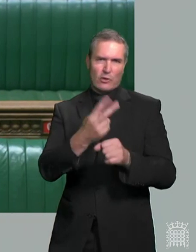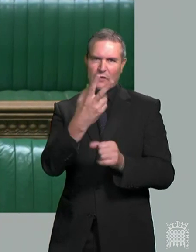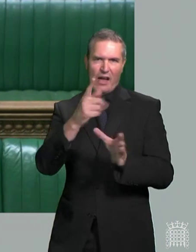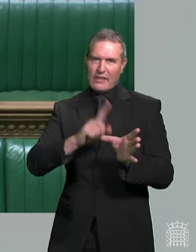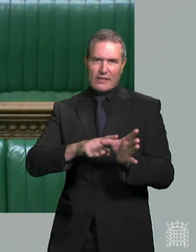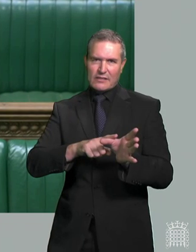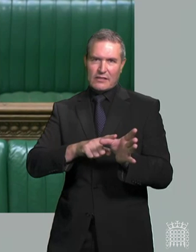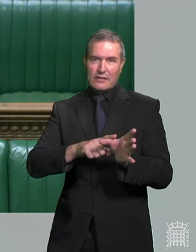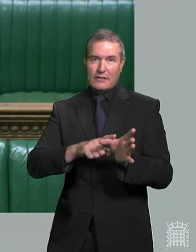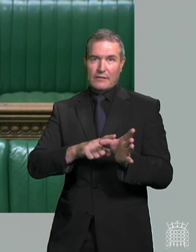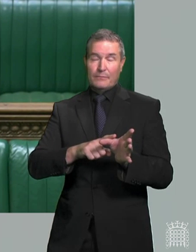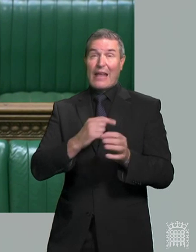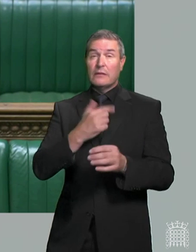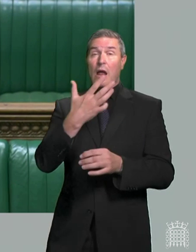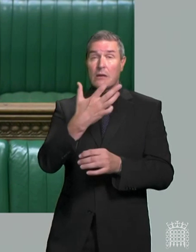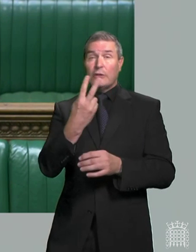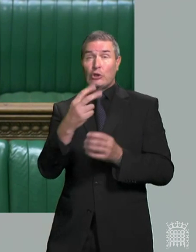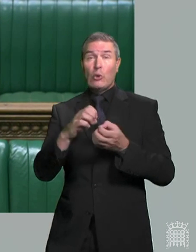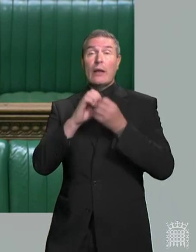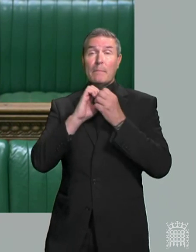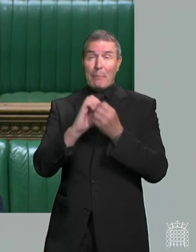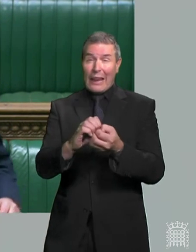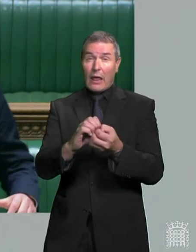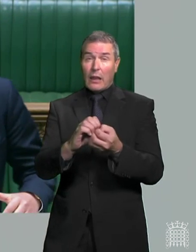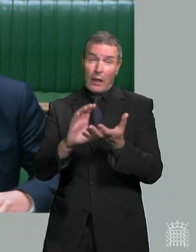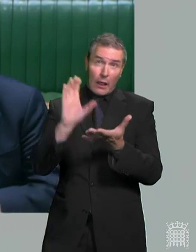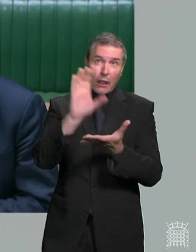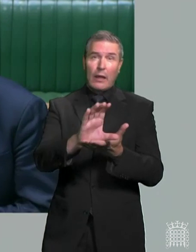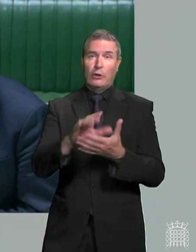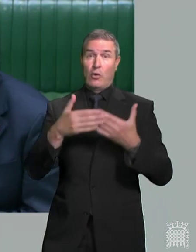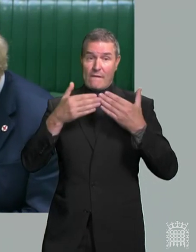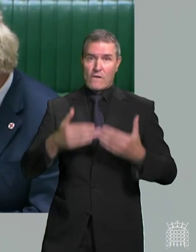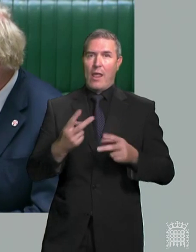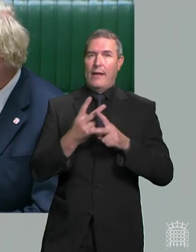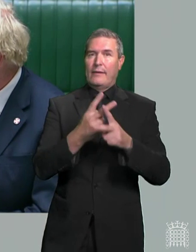Then, in the last year, we put another £92 billion into frontline care.